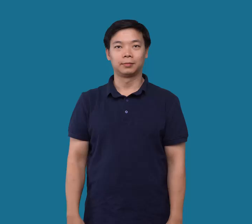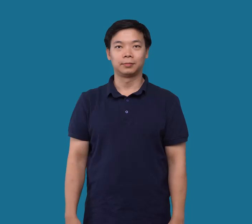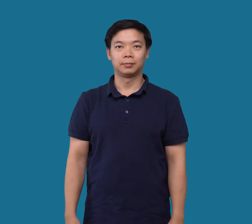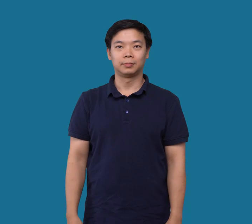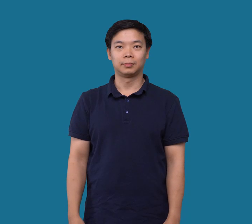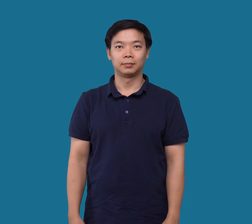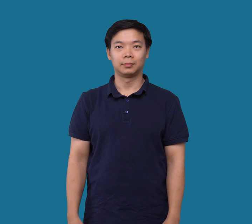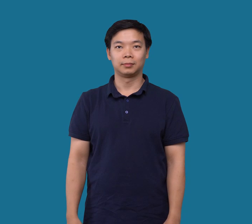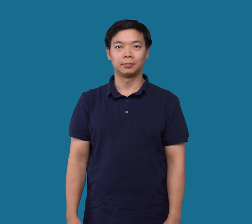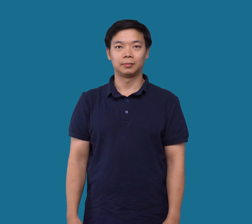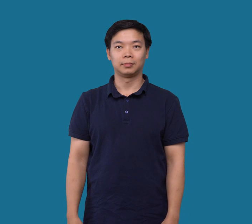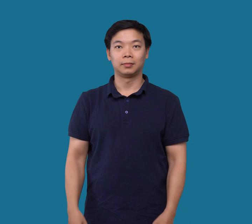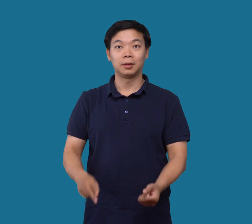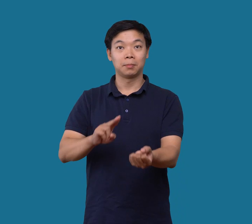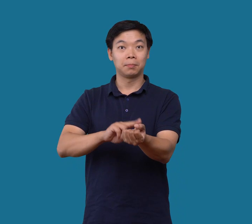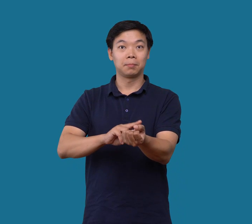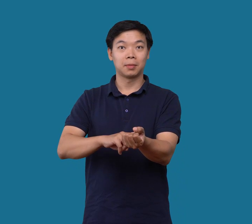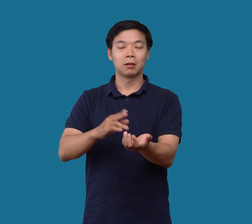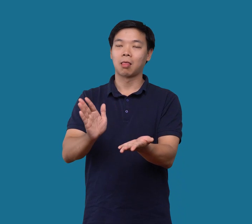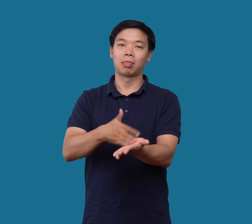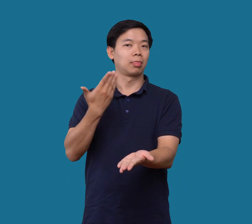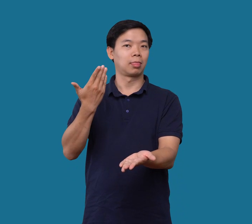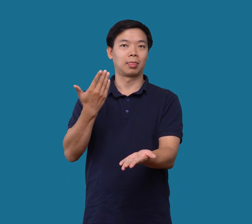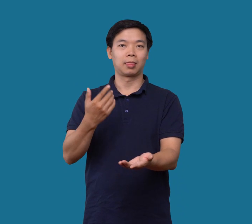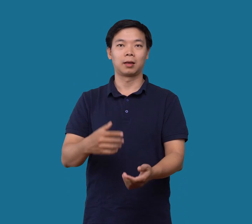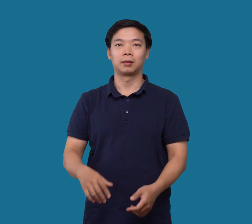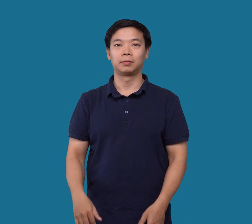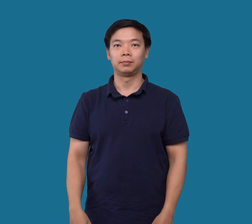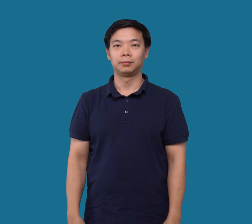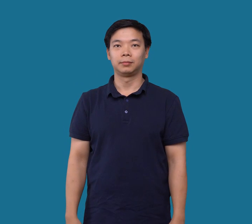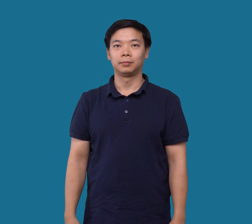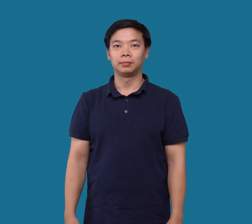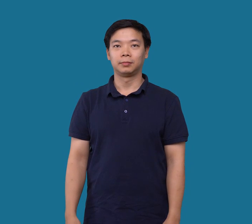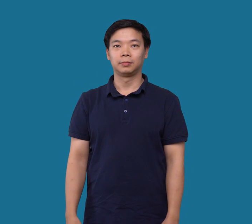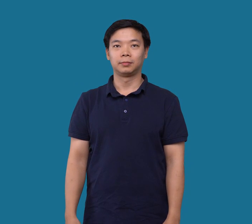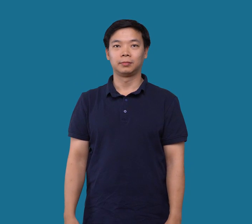khỏi bệnh